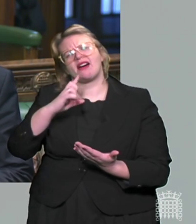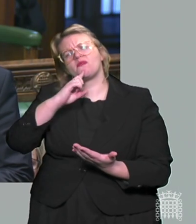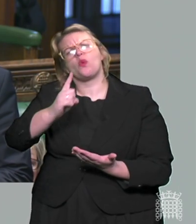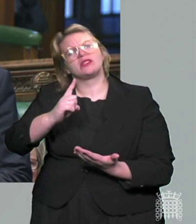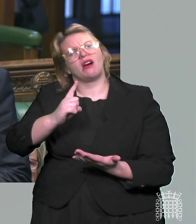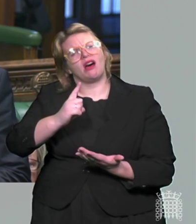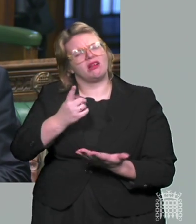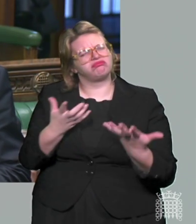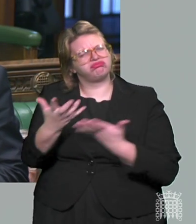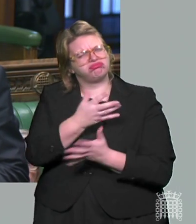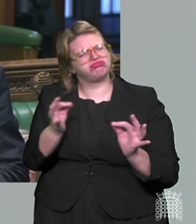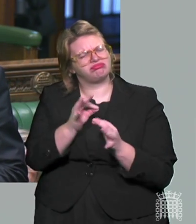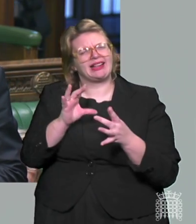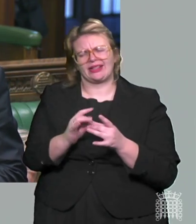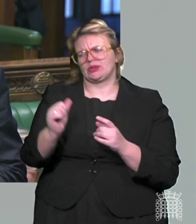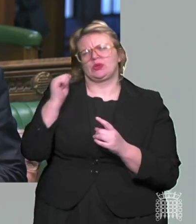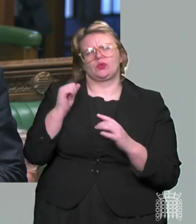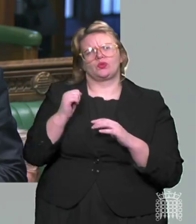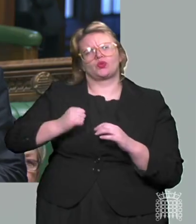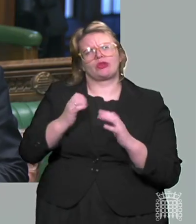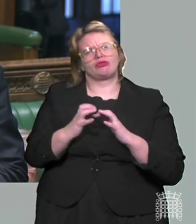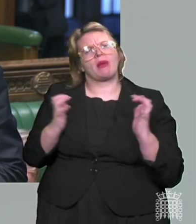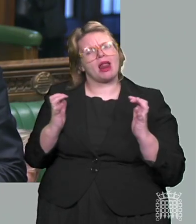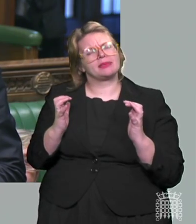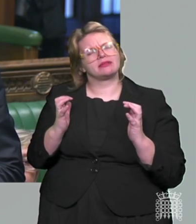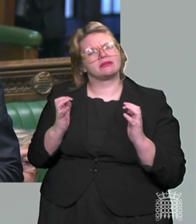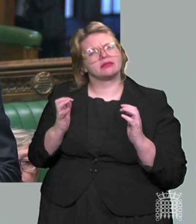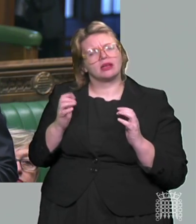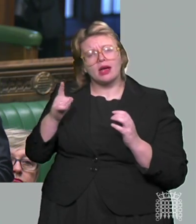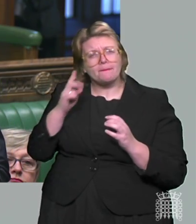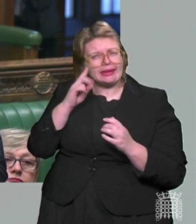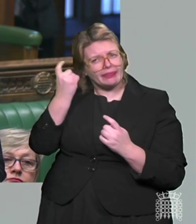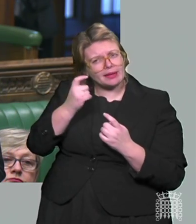I suspect that many courts will need to be involved, including both the ICC and any special tribunal.